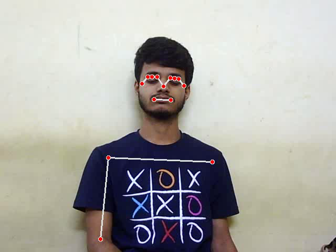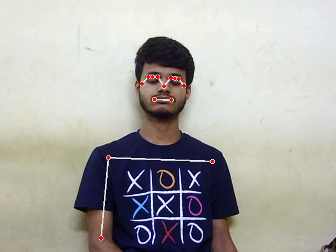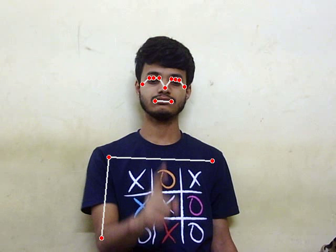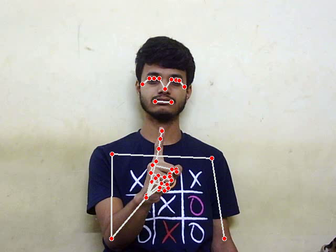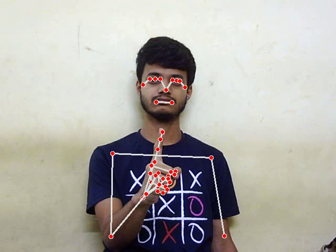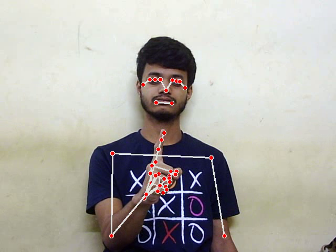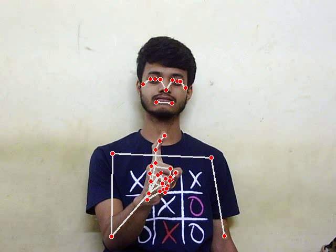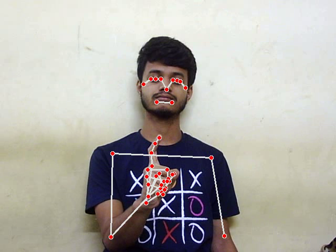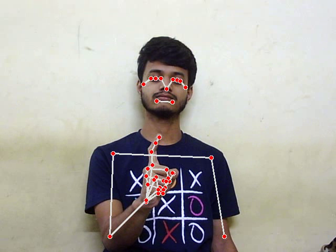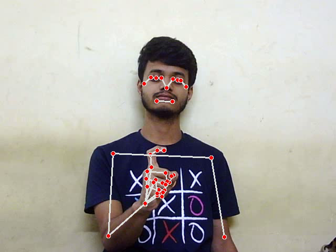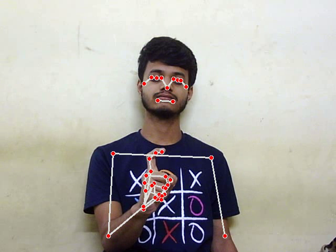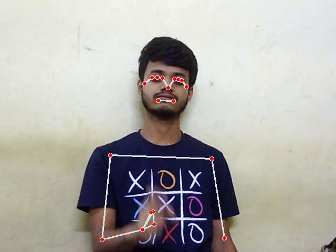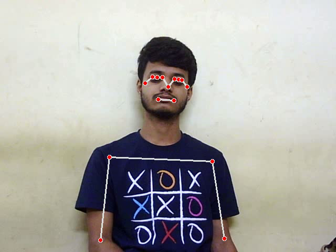question